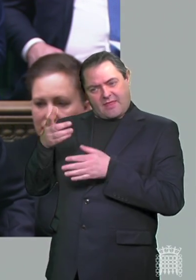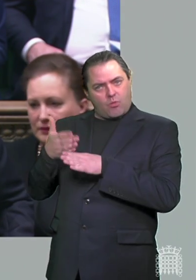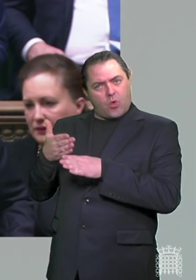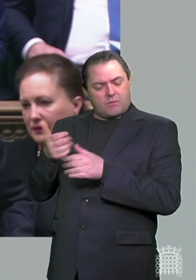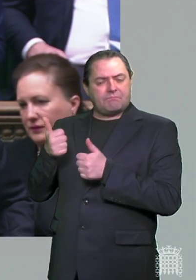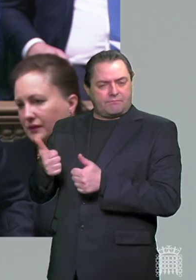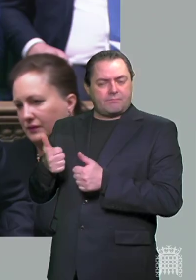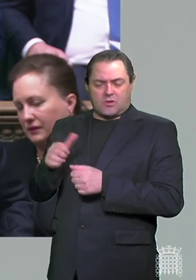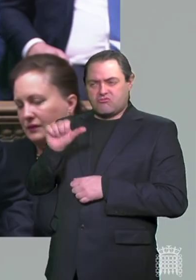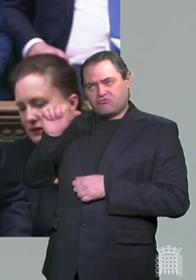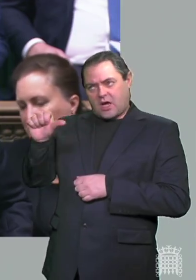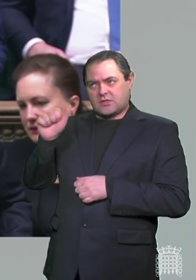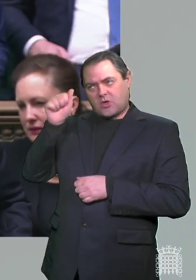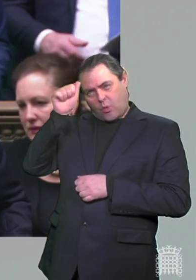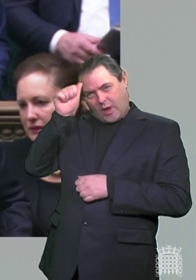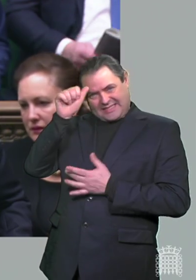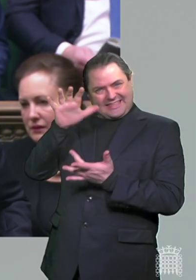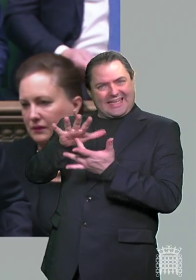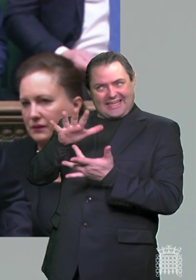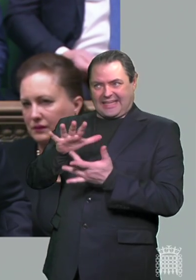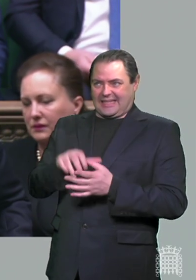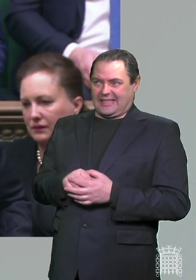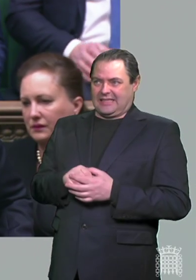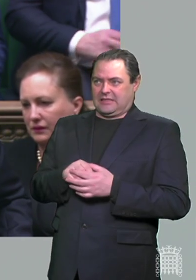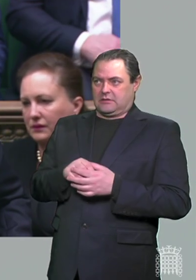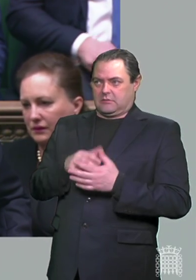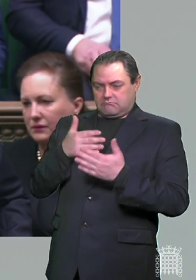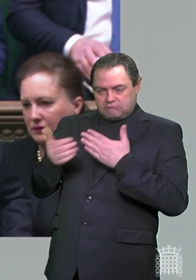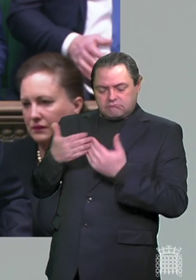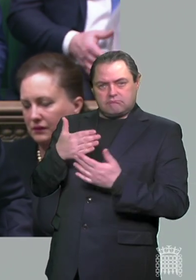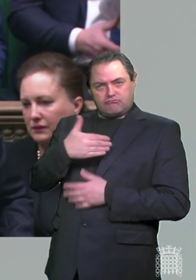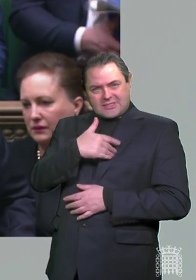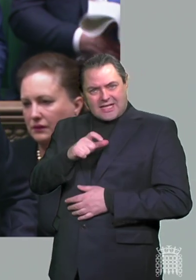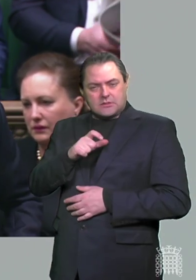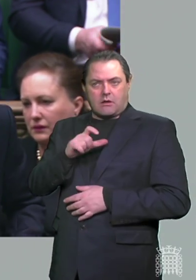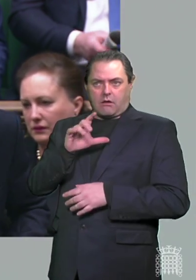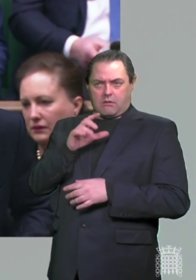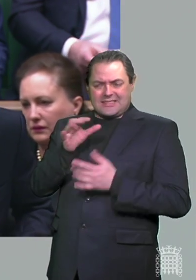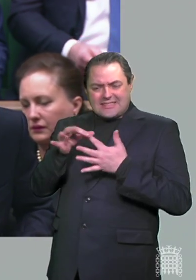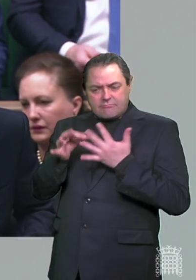She is absolutely right: awareness is key in tackling and identifying breast cancer symptoms early.